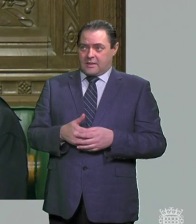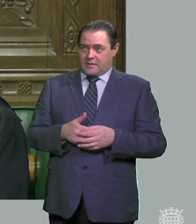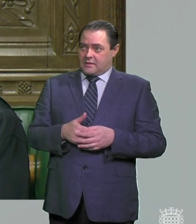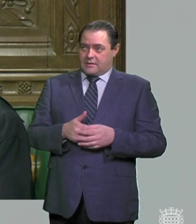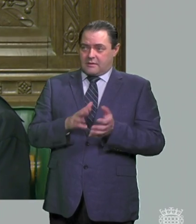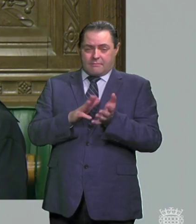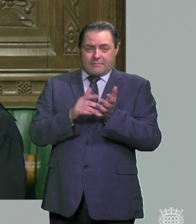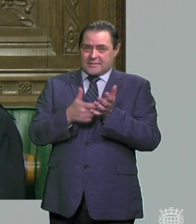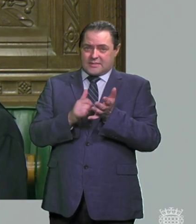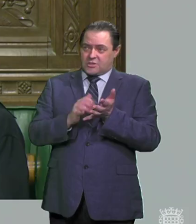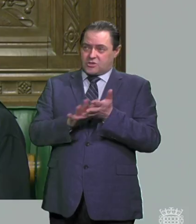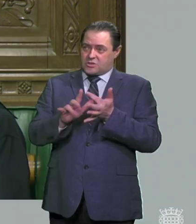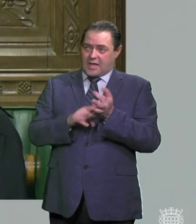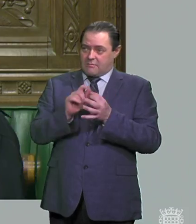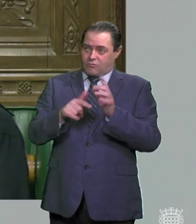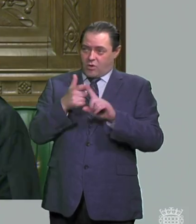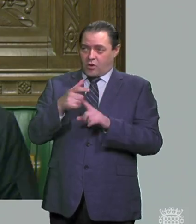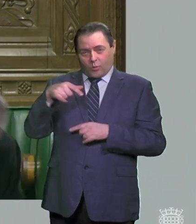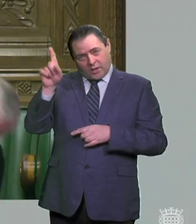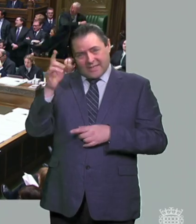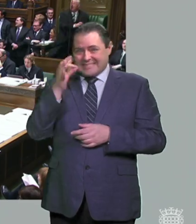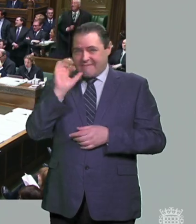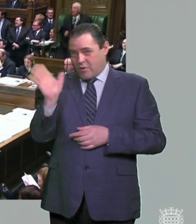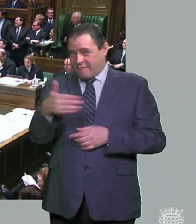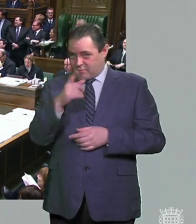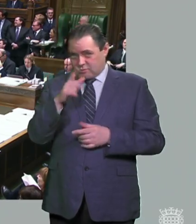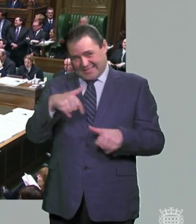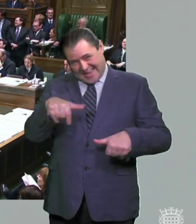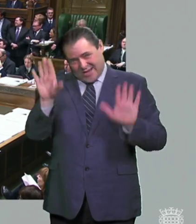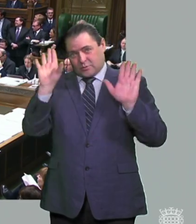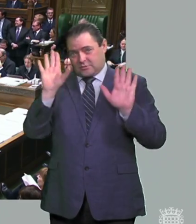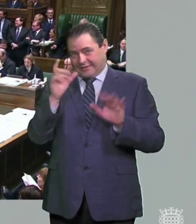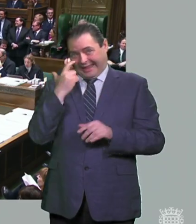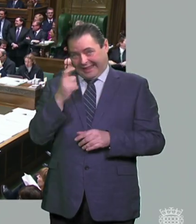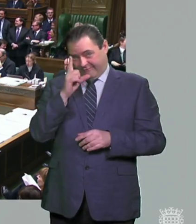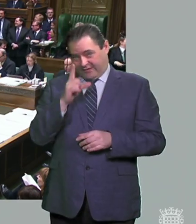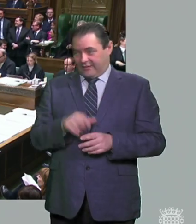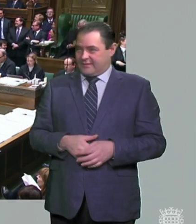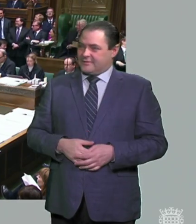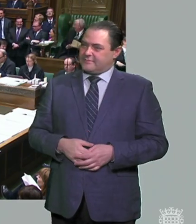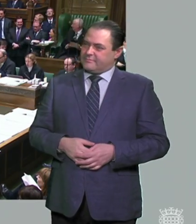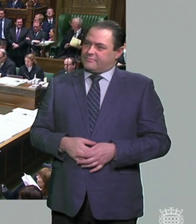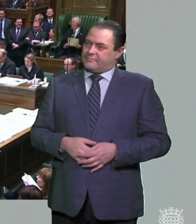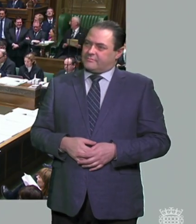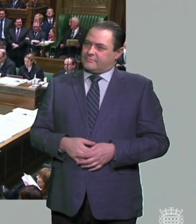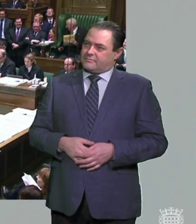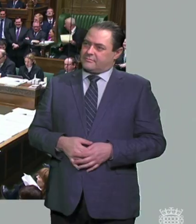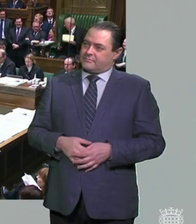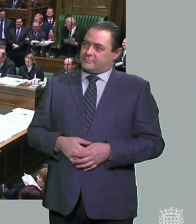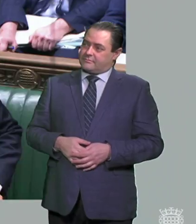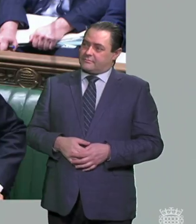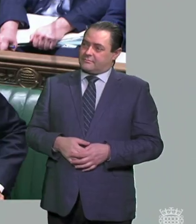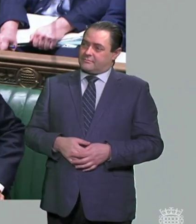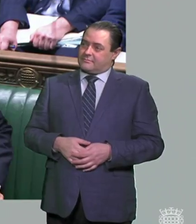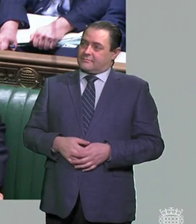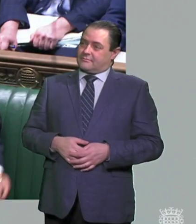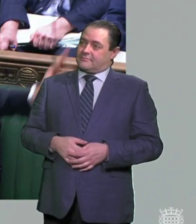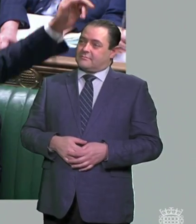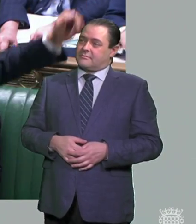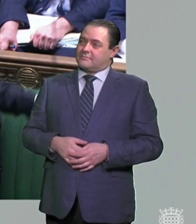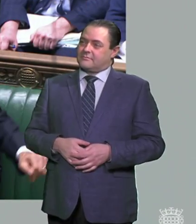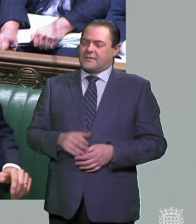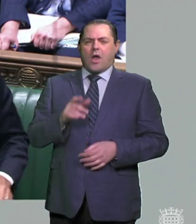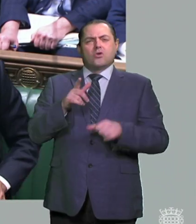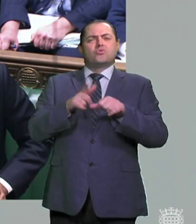Mr Shelbrooke will be buying the teas in the Tea Room if he is not careful.